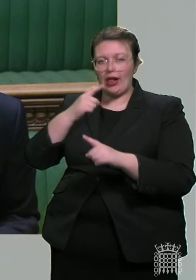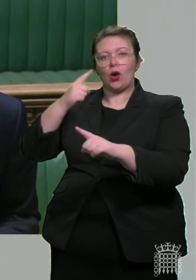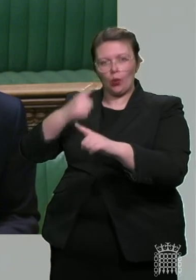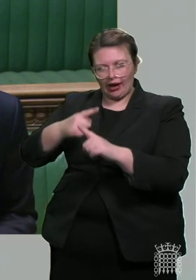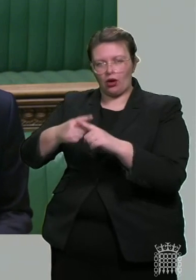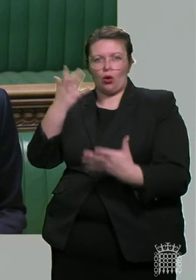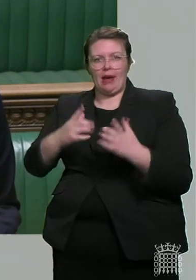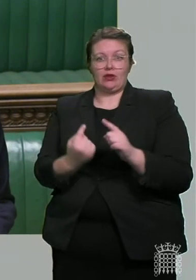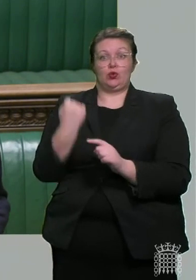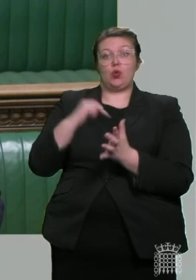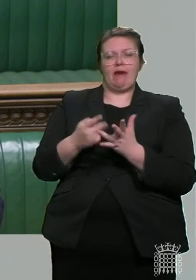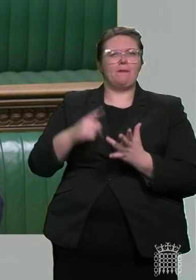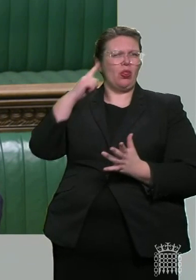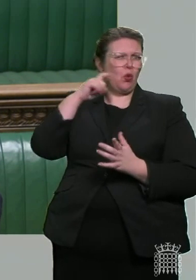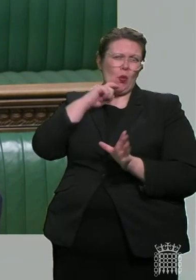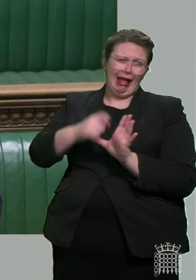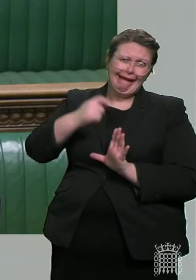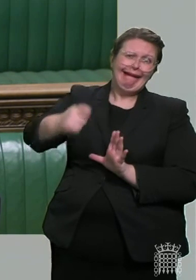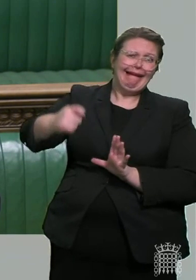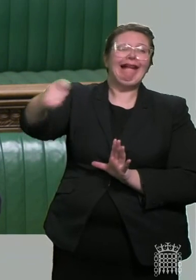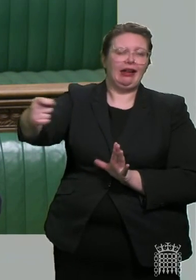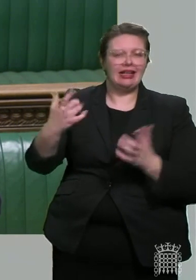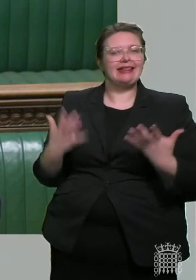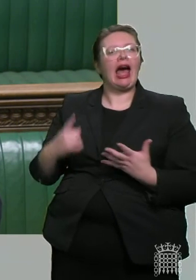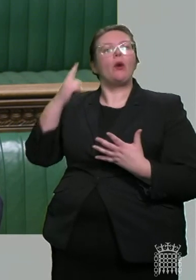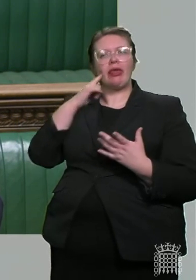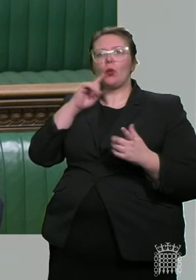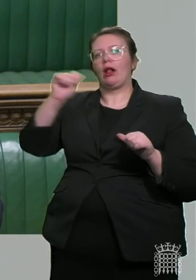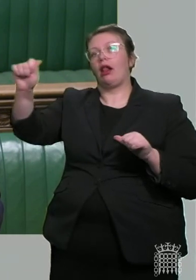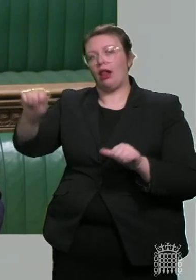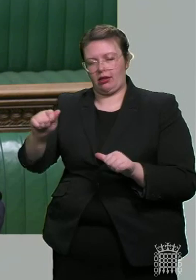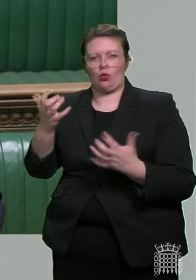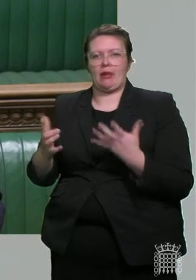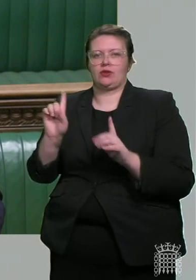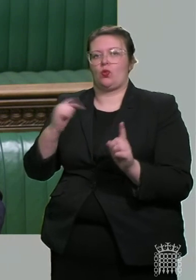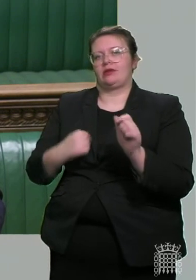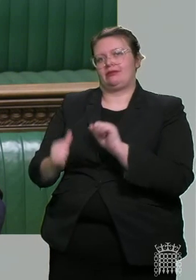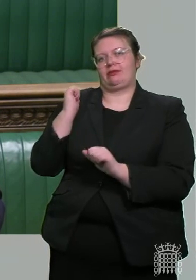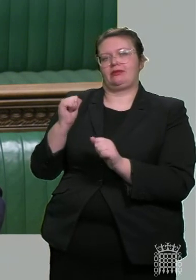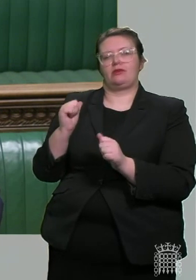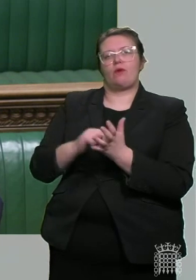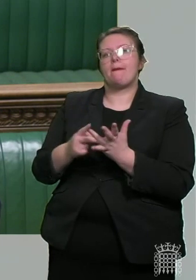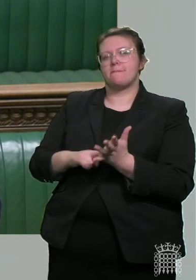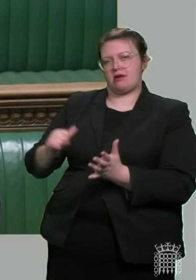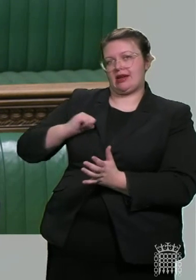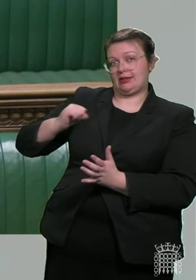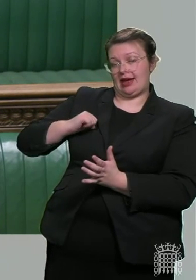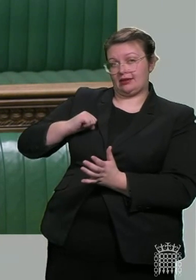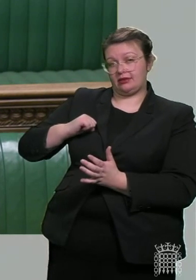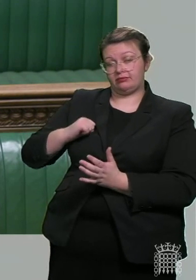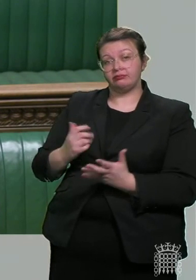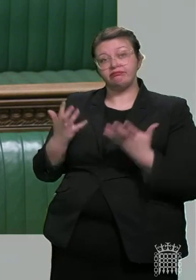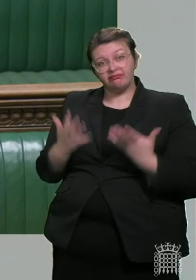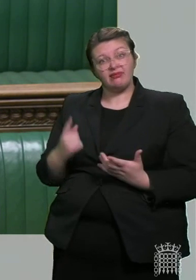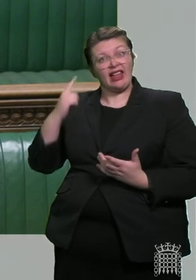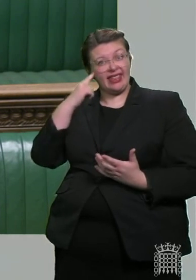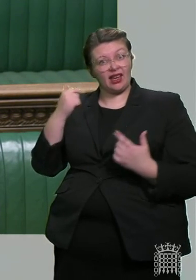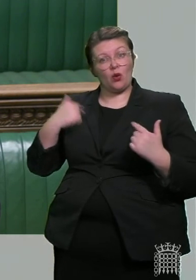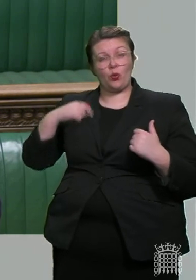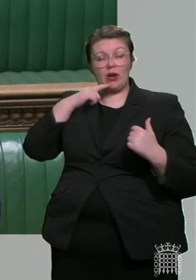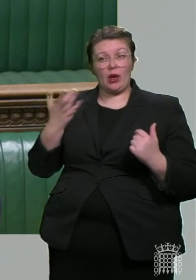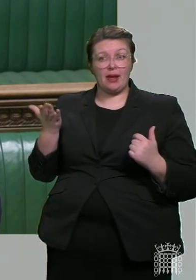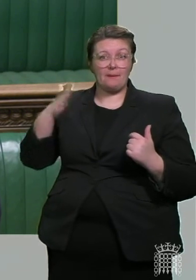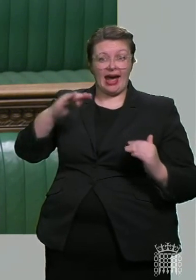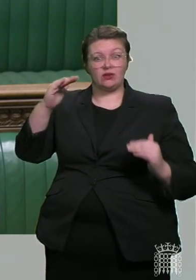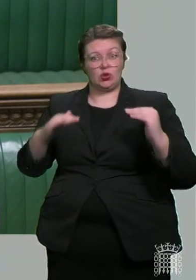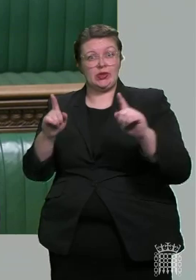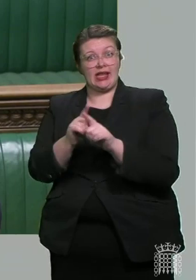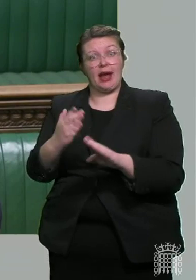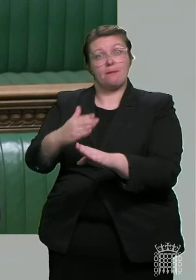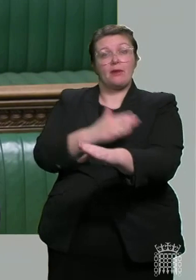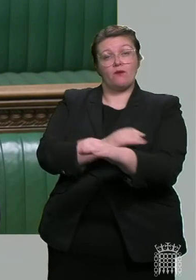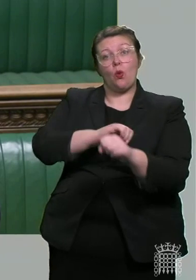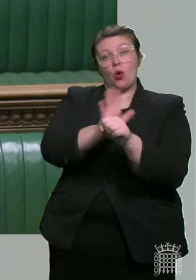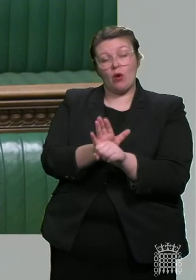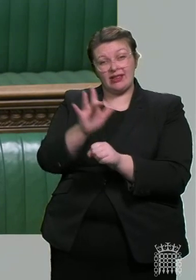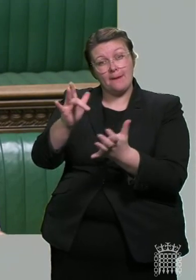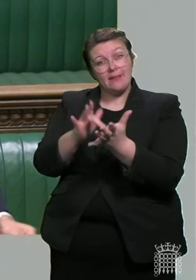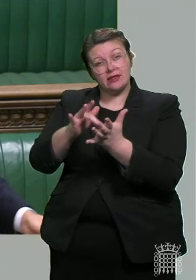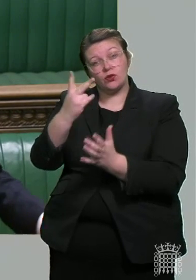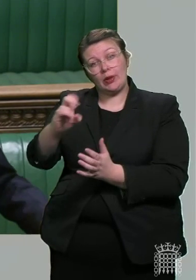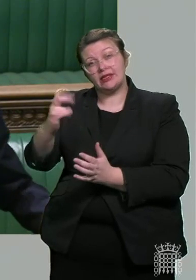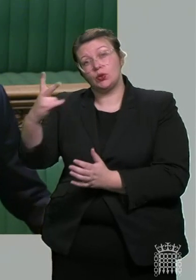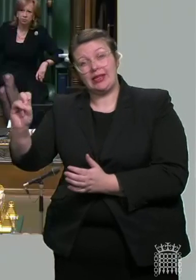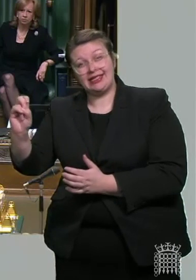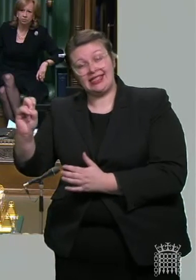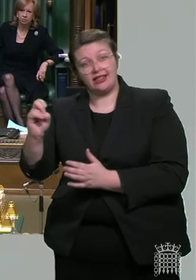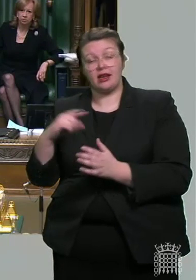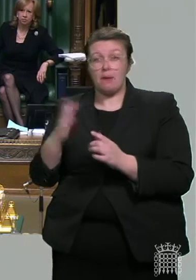than it expected in November. The OBR now expects the economy to return to its pre-covid level by the middle of next year, six months earlier than previously thought.